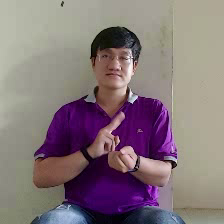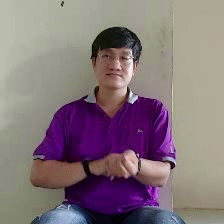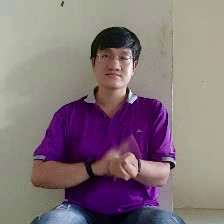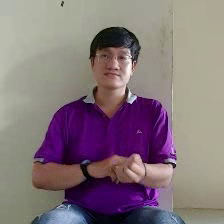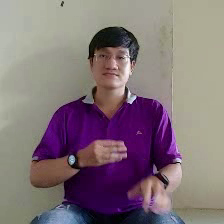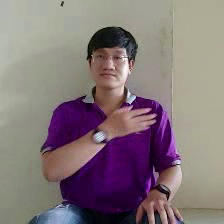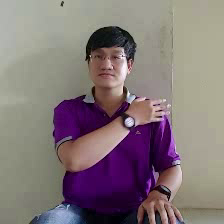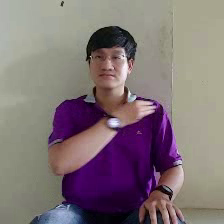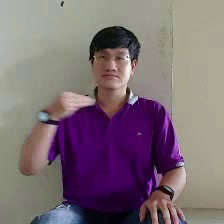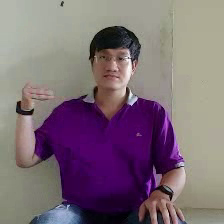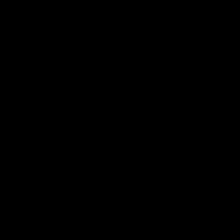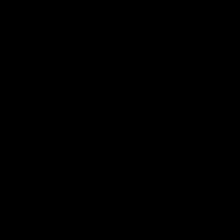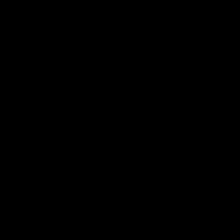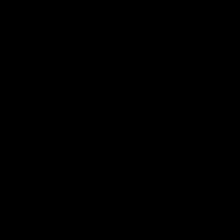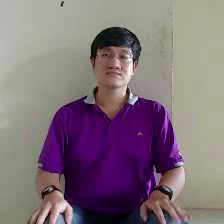Lây bệnh